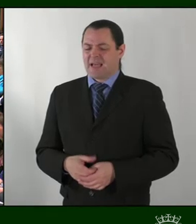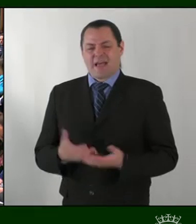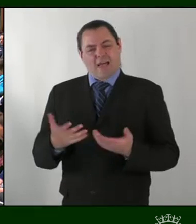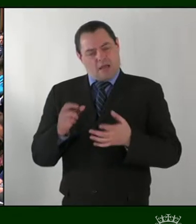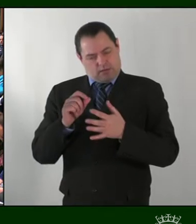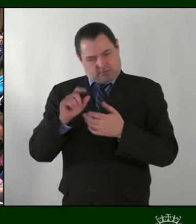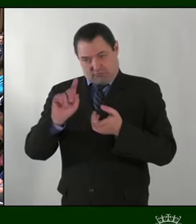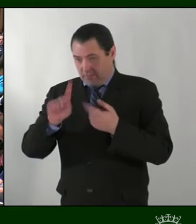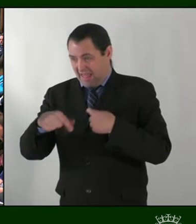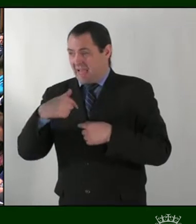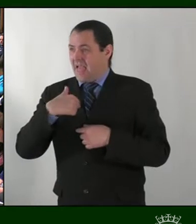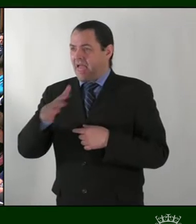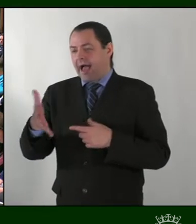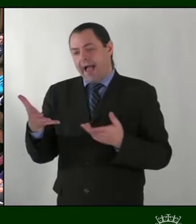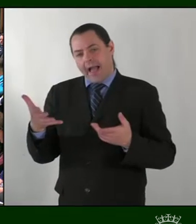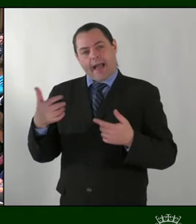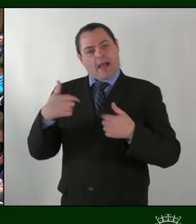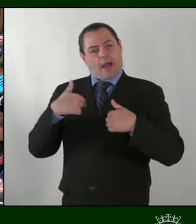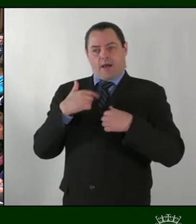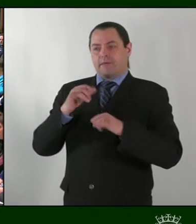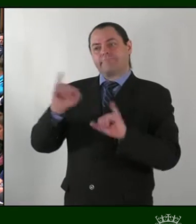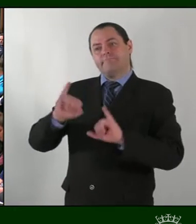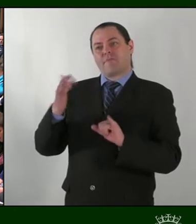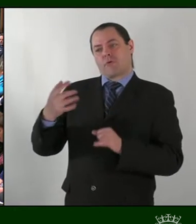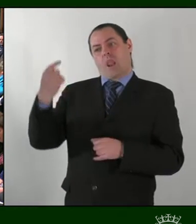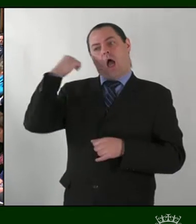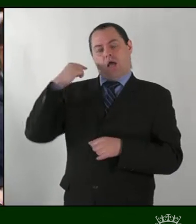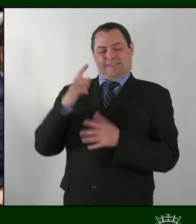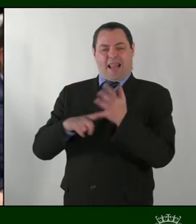It was one of the many scandals of the last Labour Government.